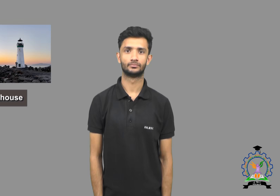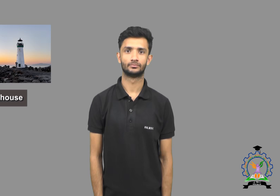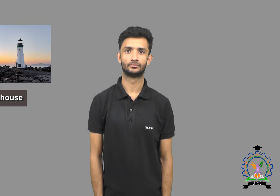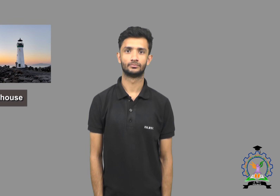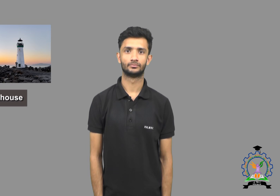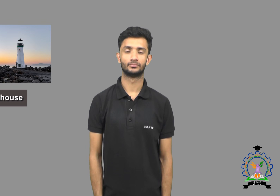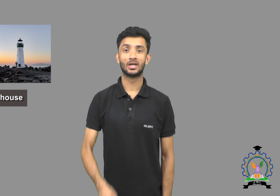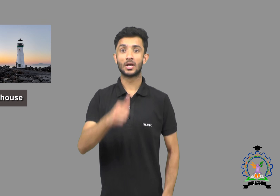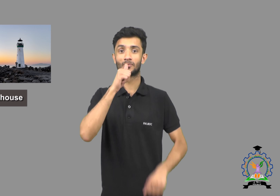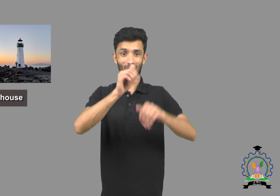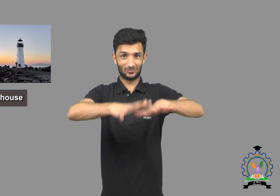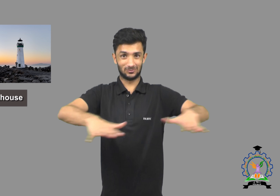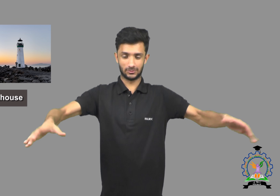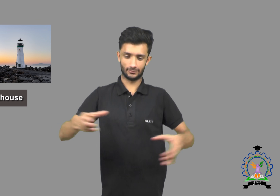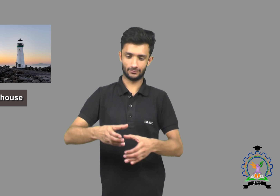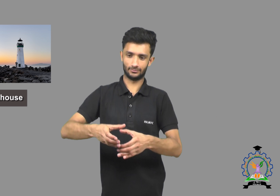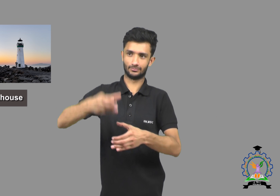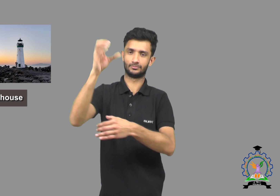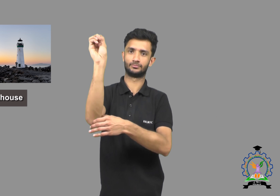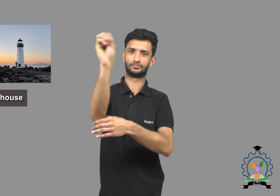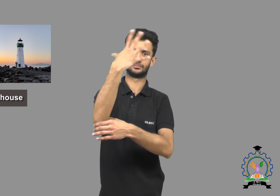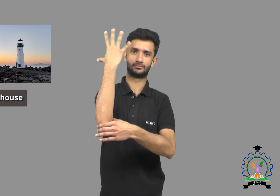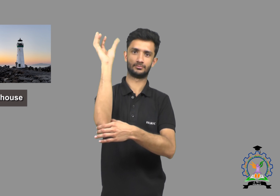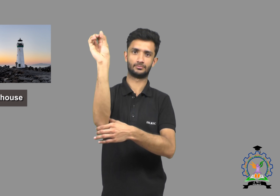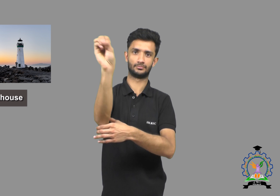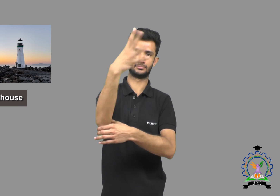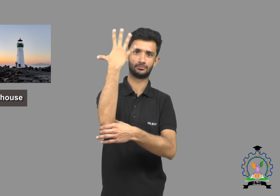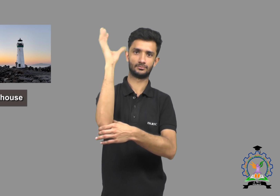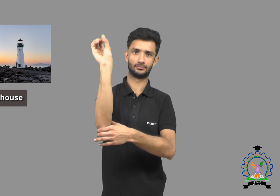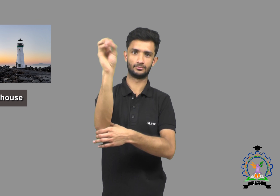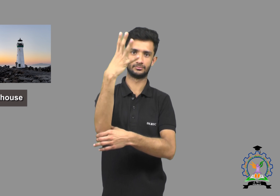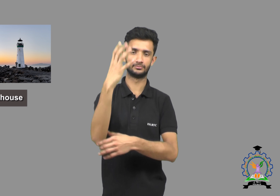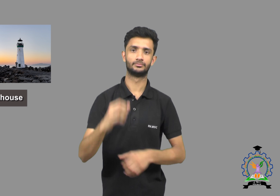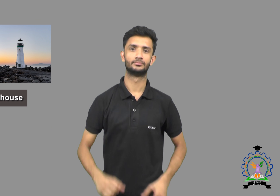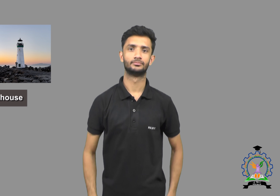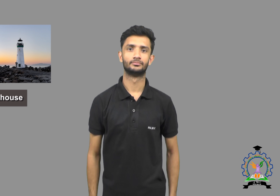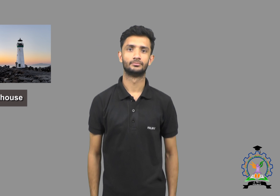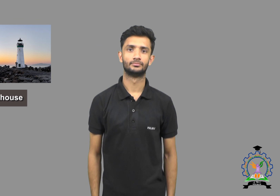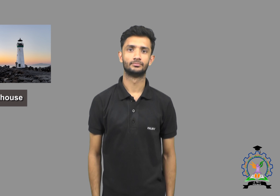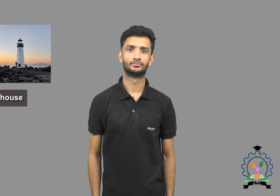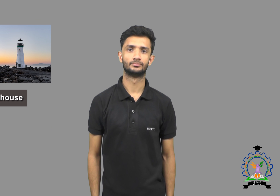Lighthouse